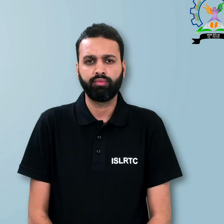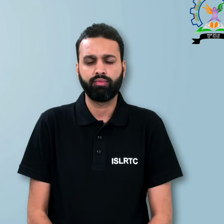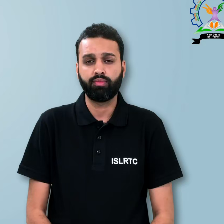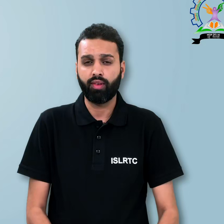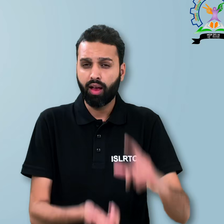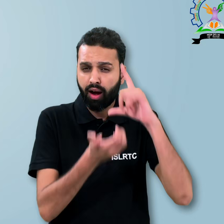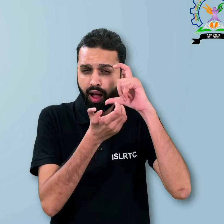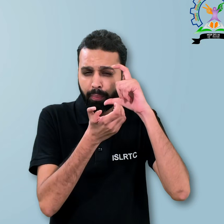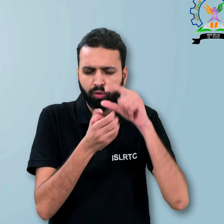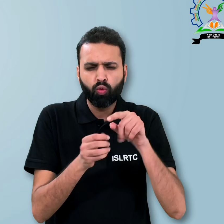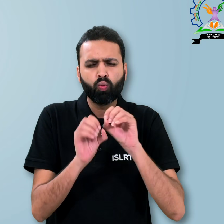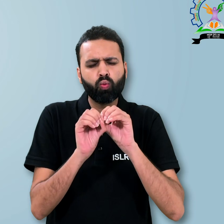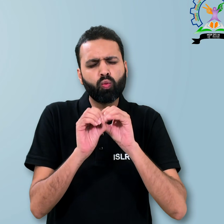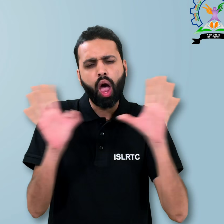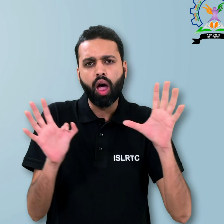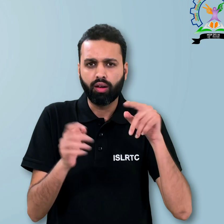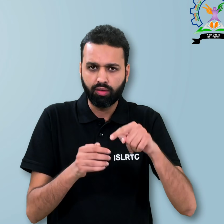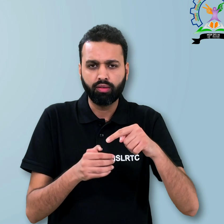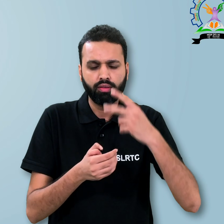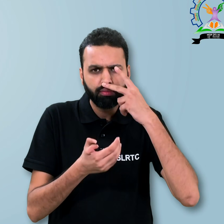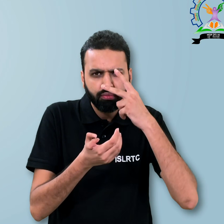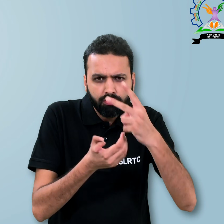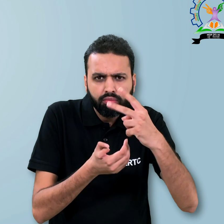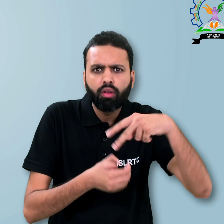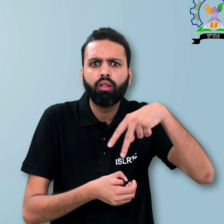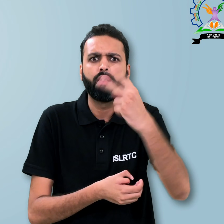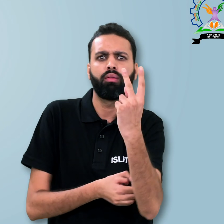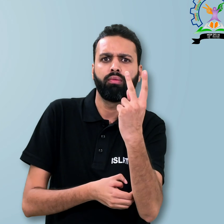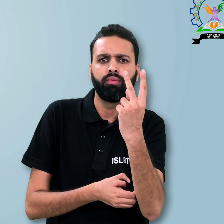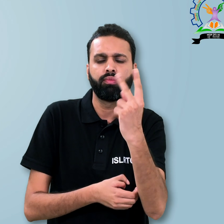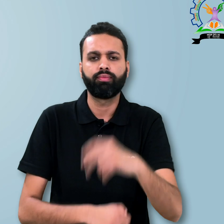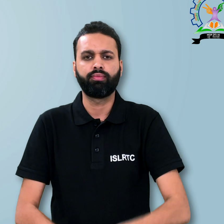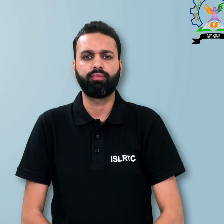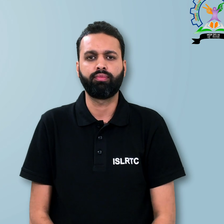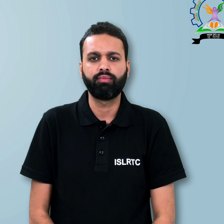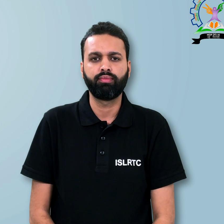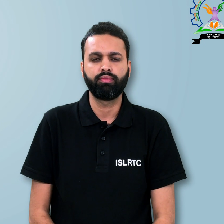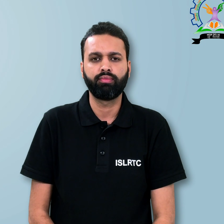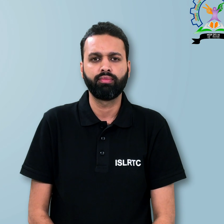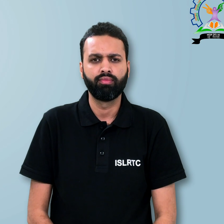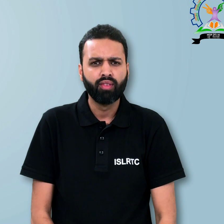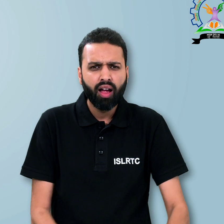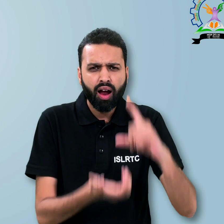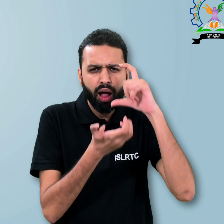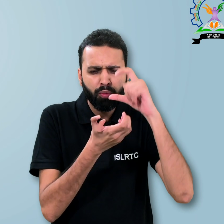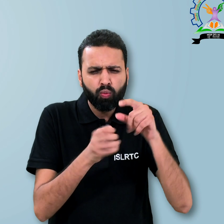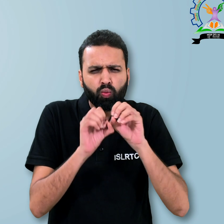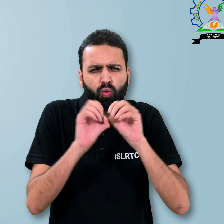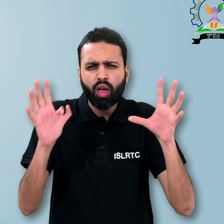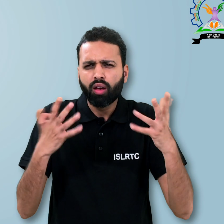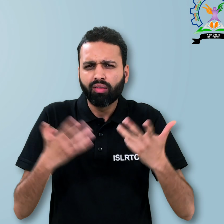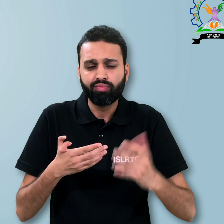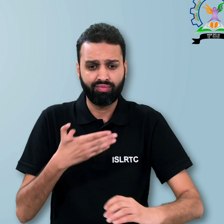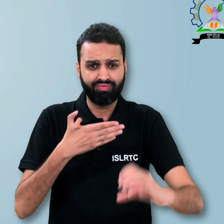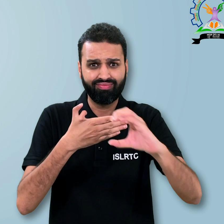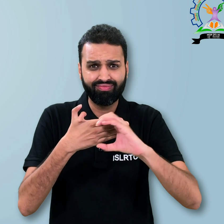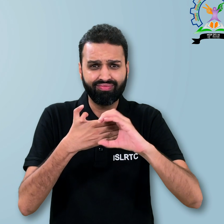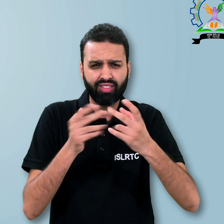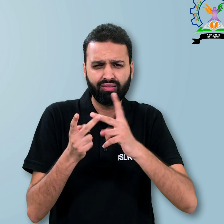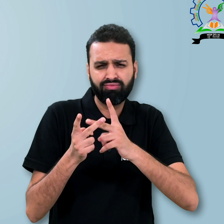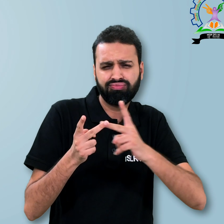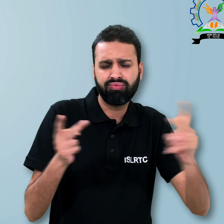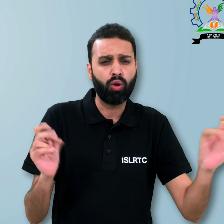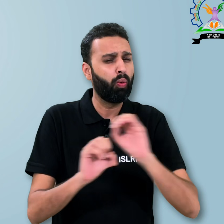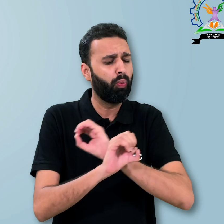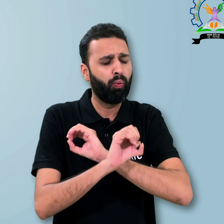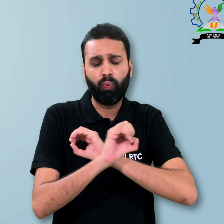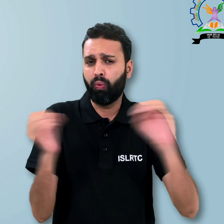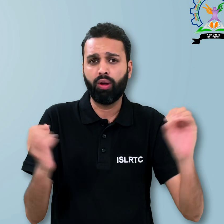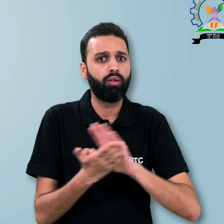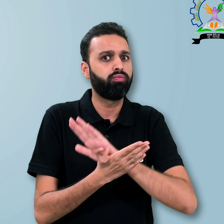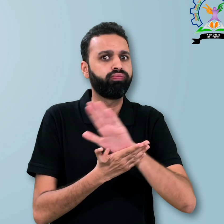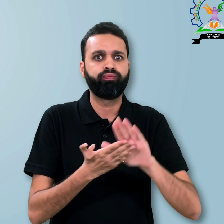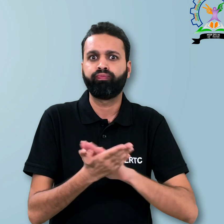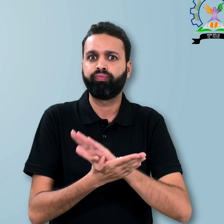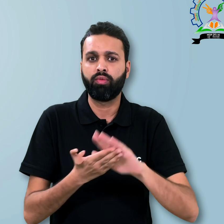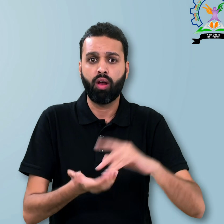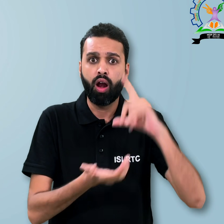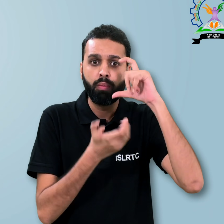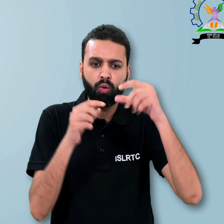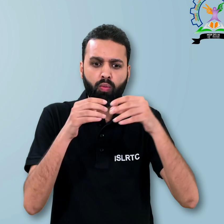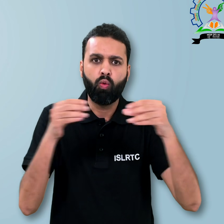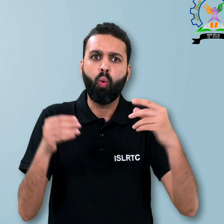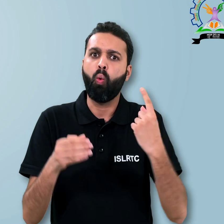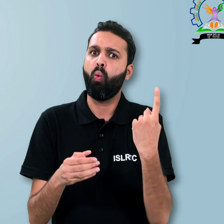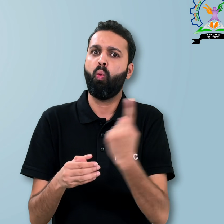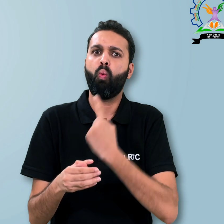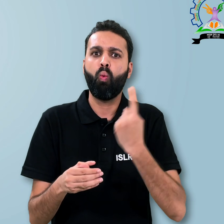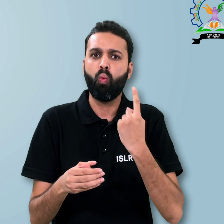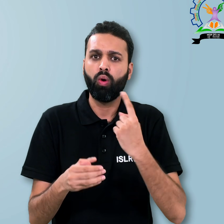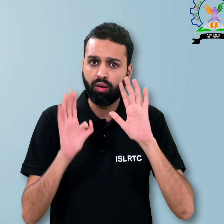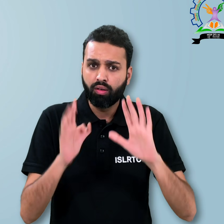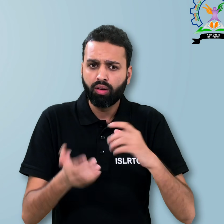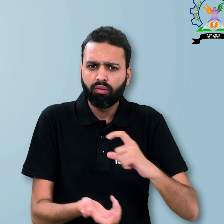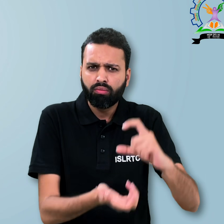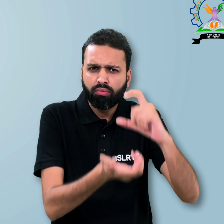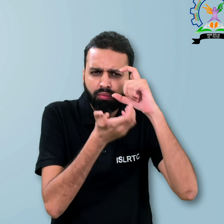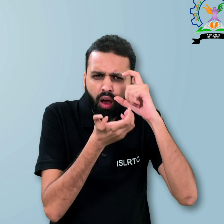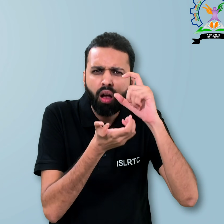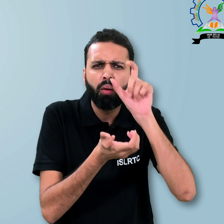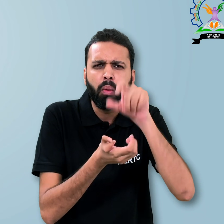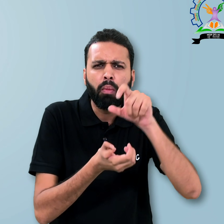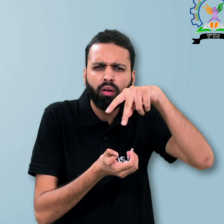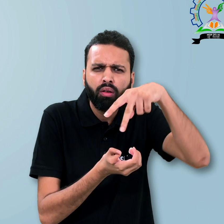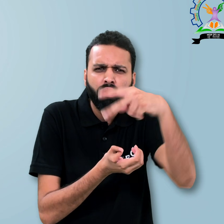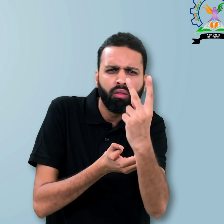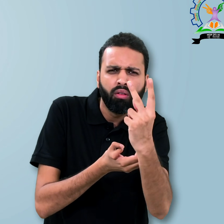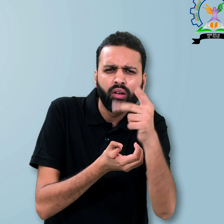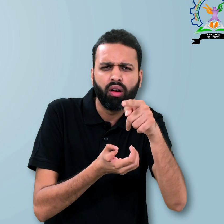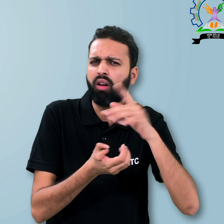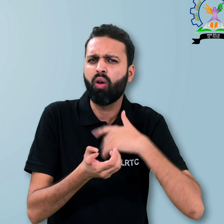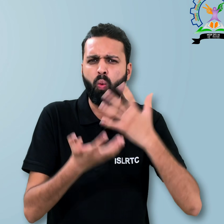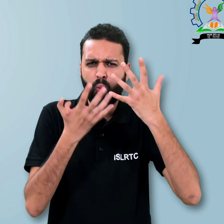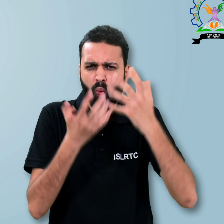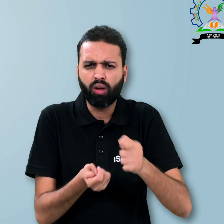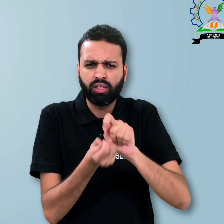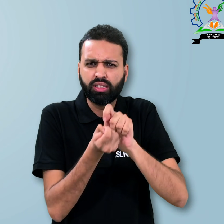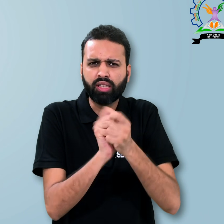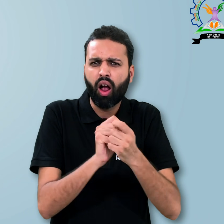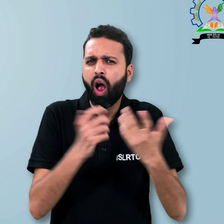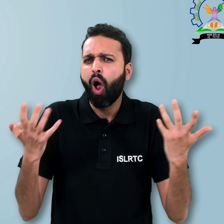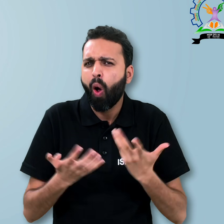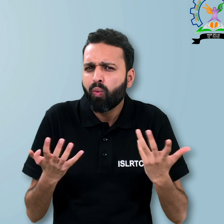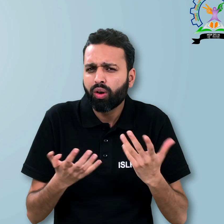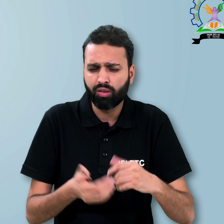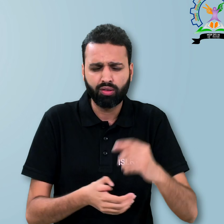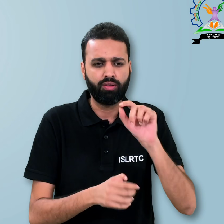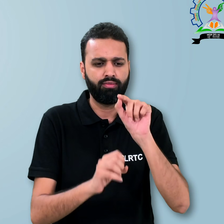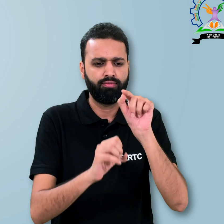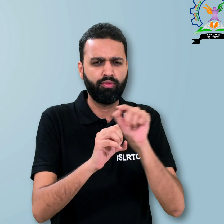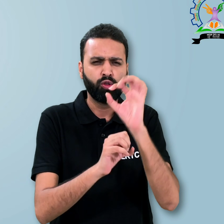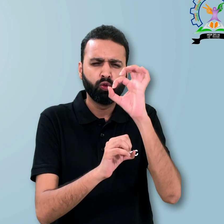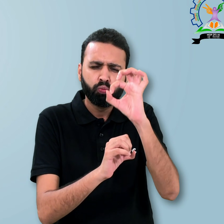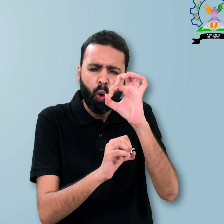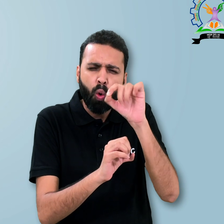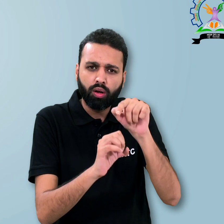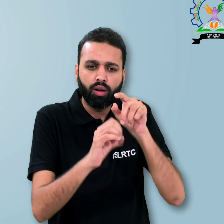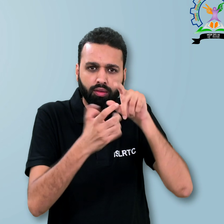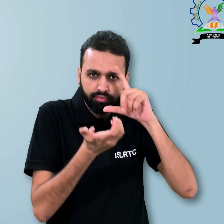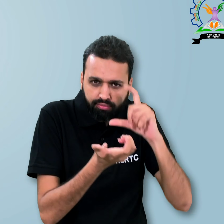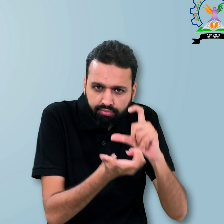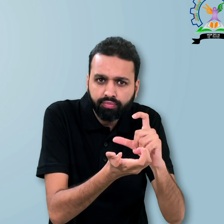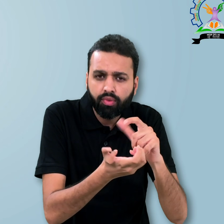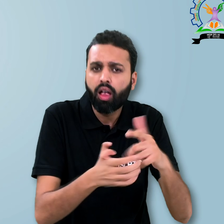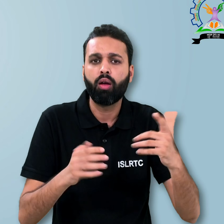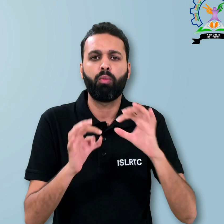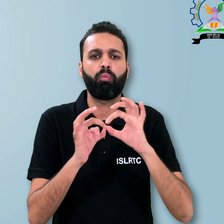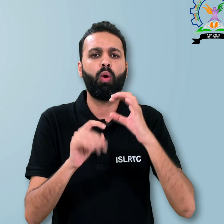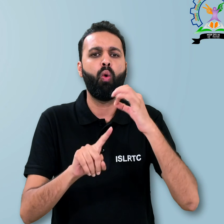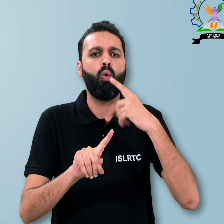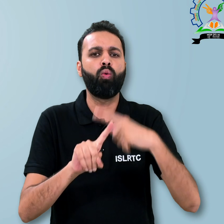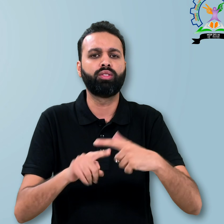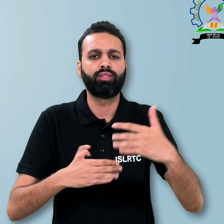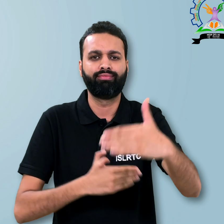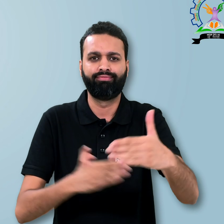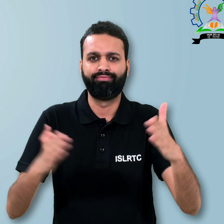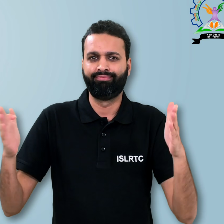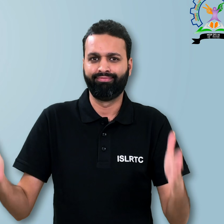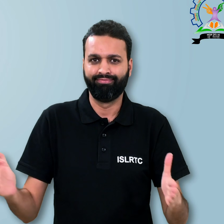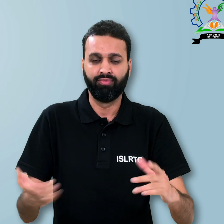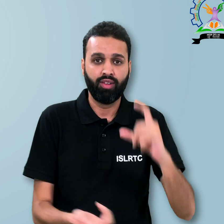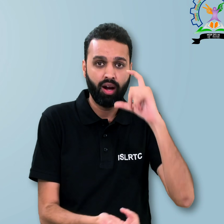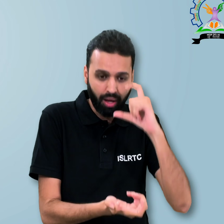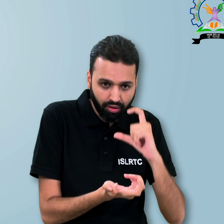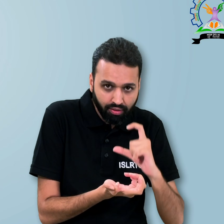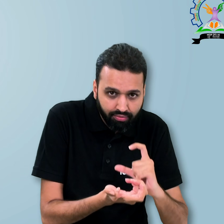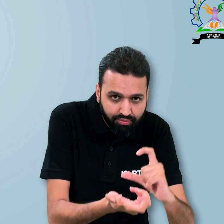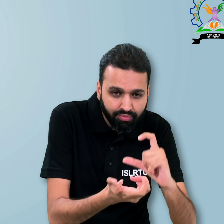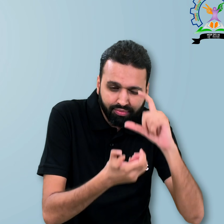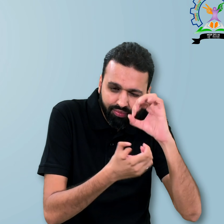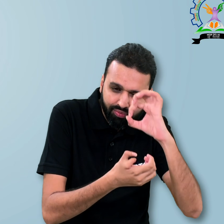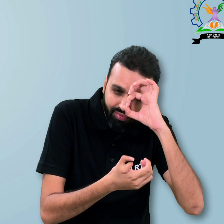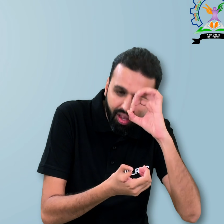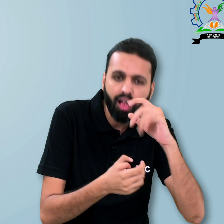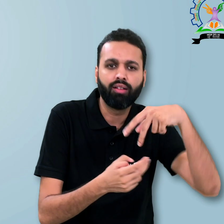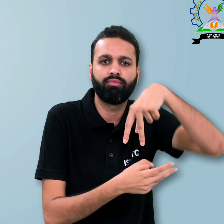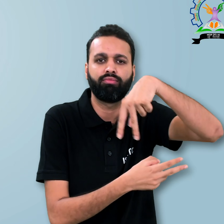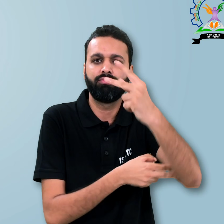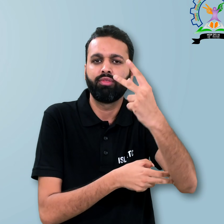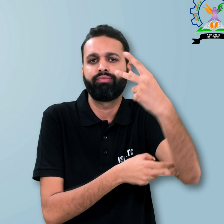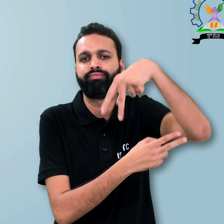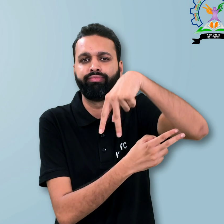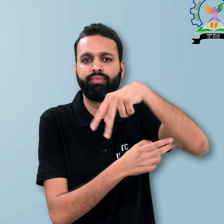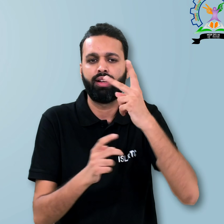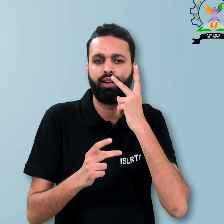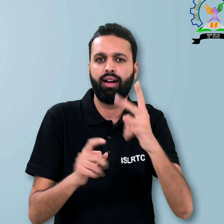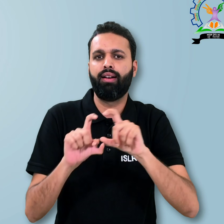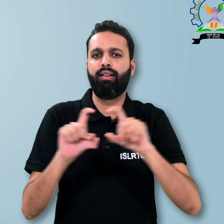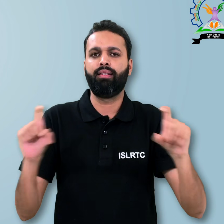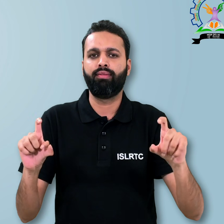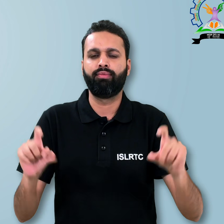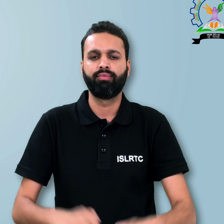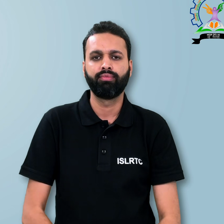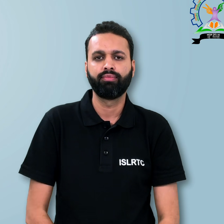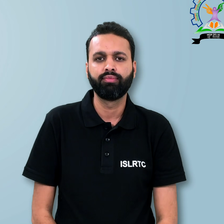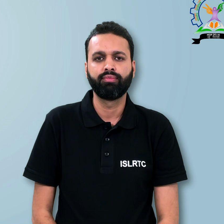Pinhole Camera A pinhole camera is a simple camera without a lens but with a tiny hole. Simple materials like cardboard can also be used to make this type of a camera.